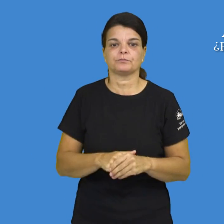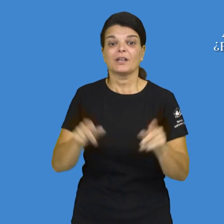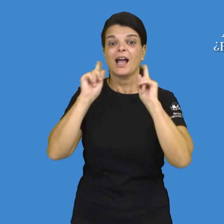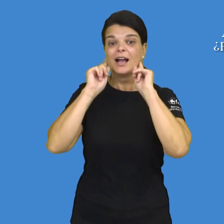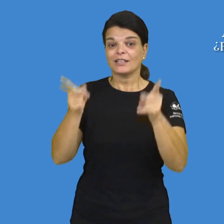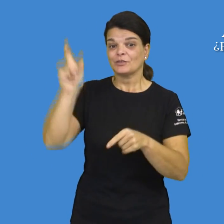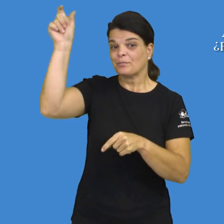caso